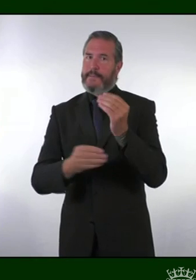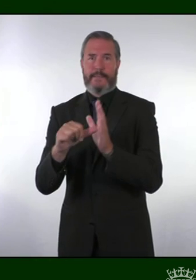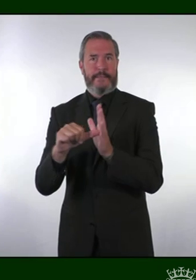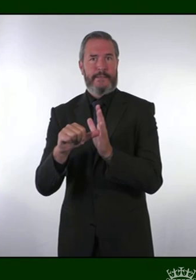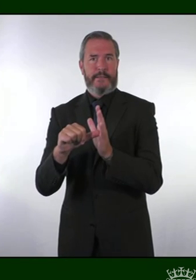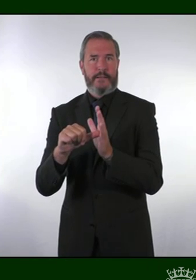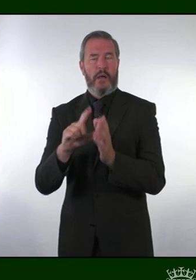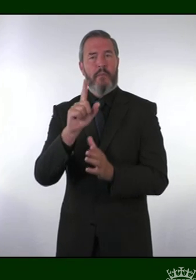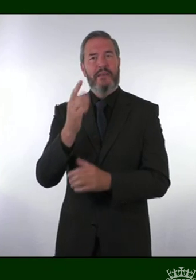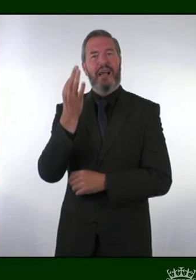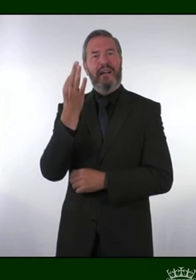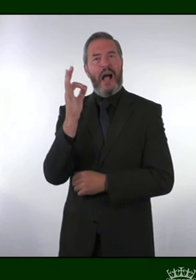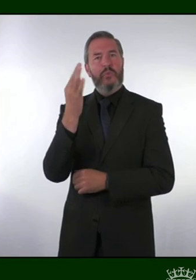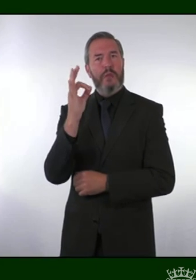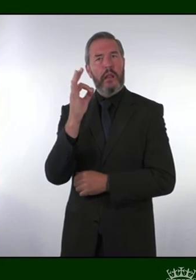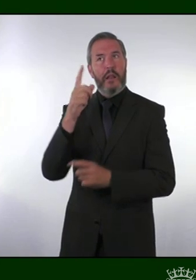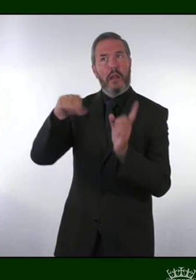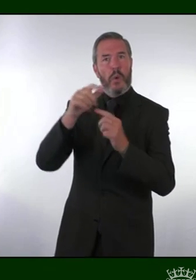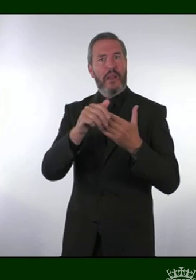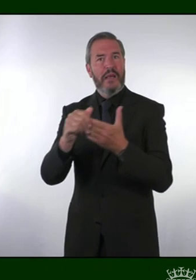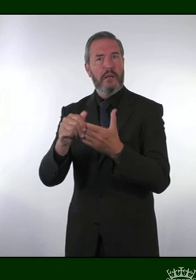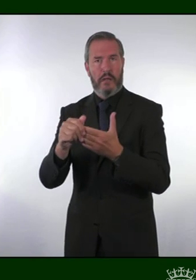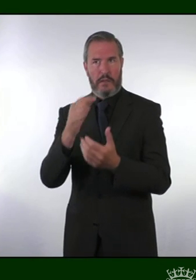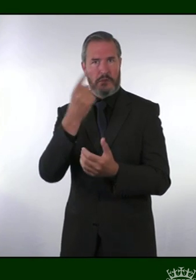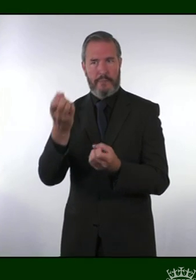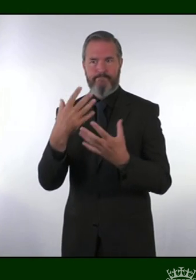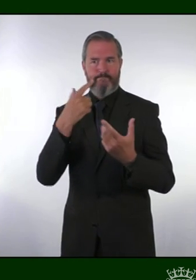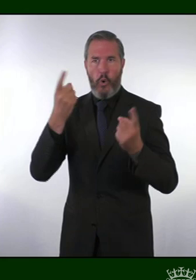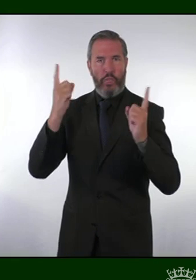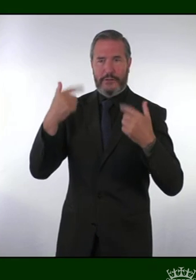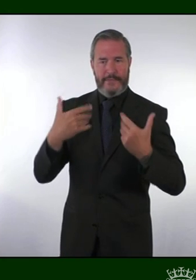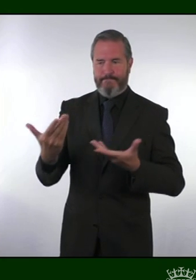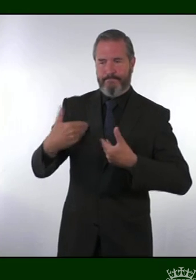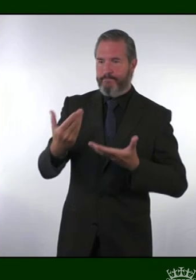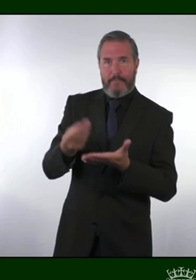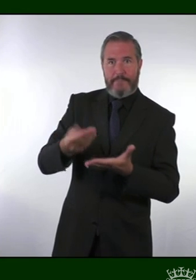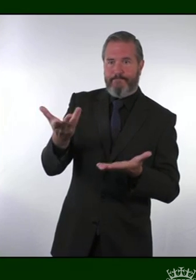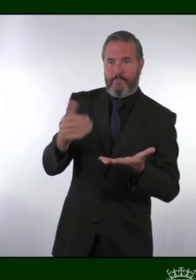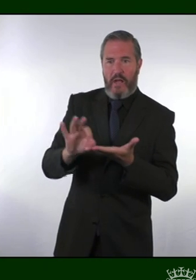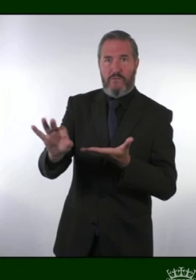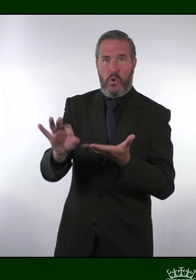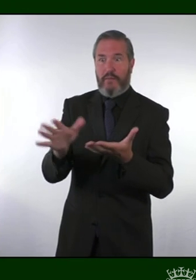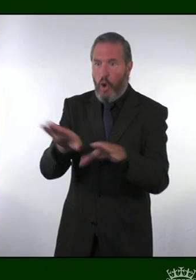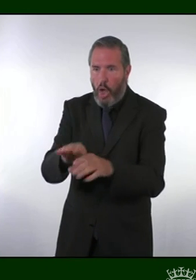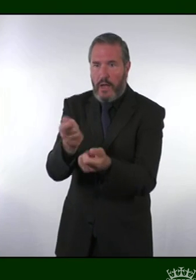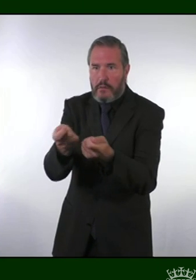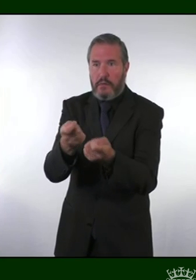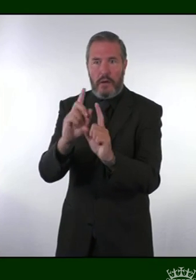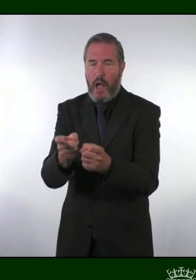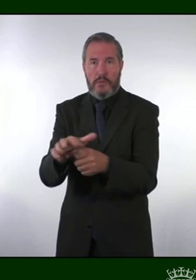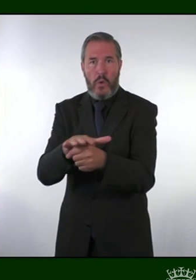The real concern among council leaders is that they do not have the powers or guidance to implement lockdowns quickly if needed.